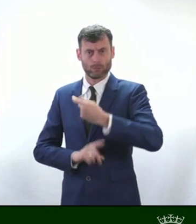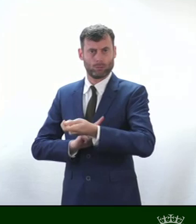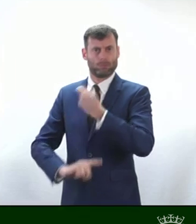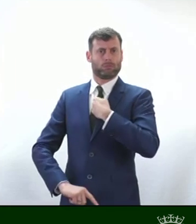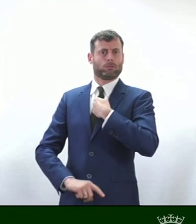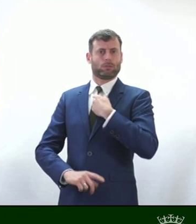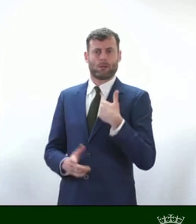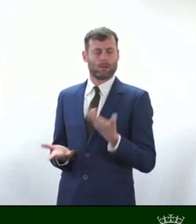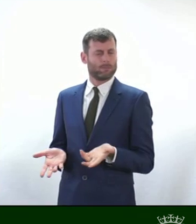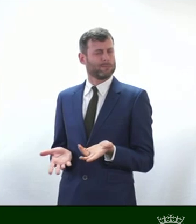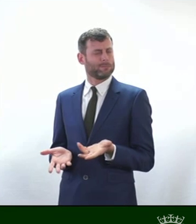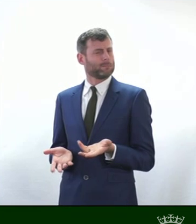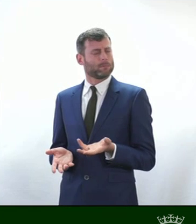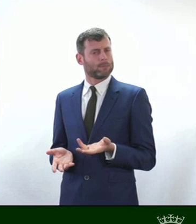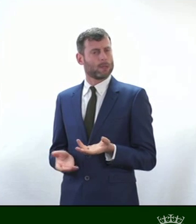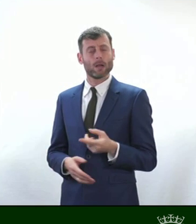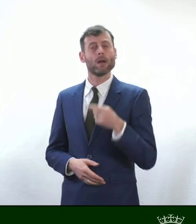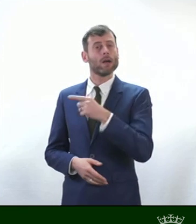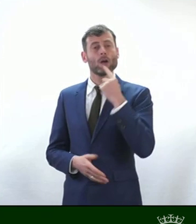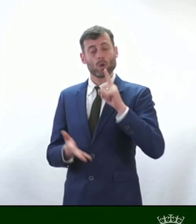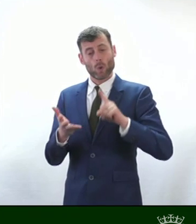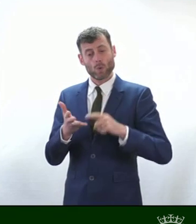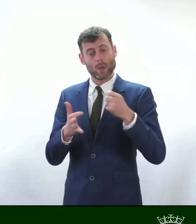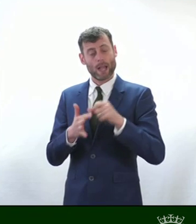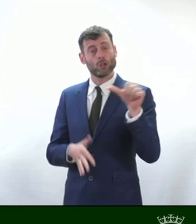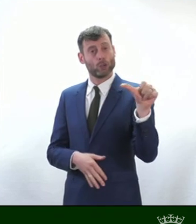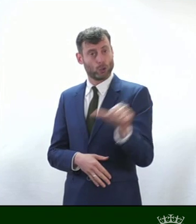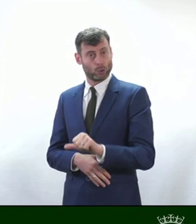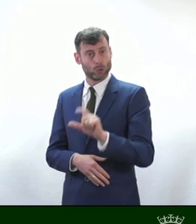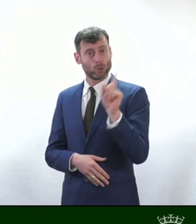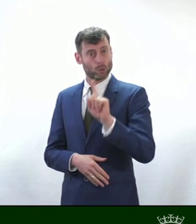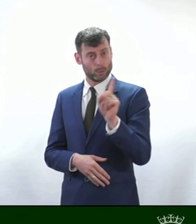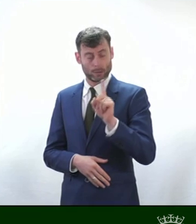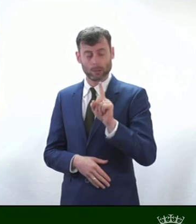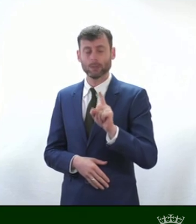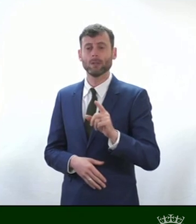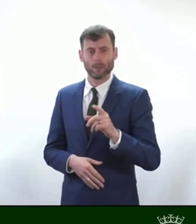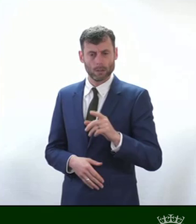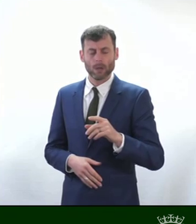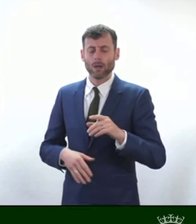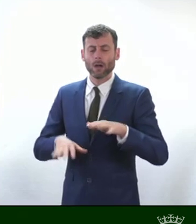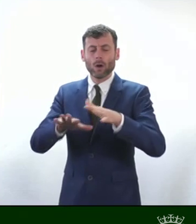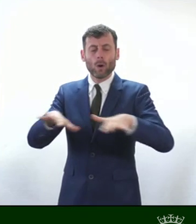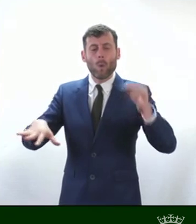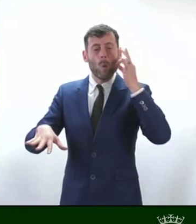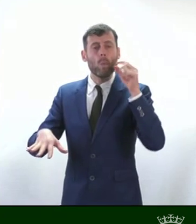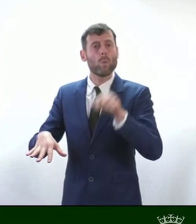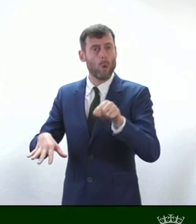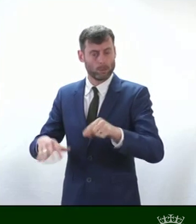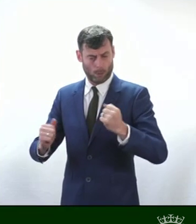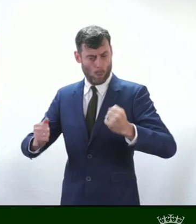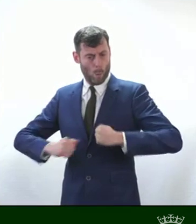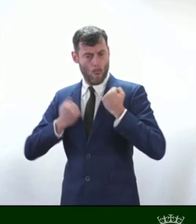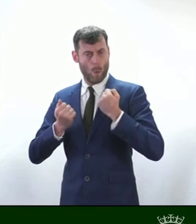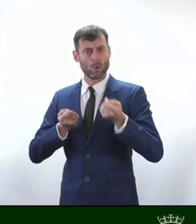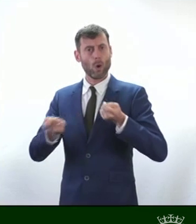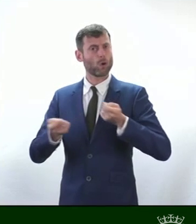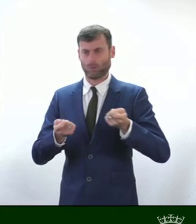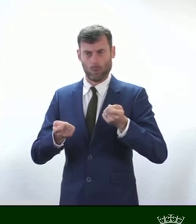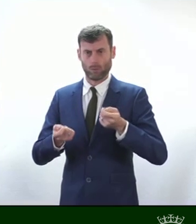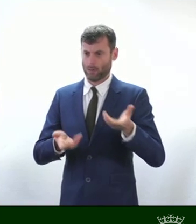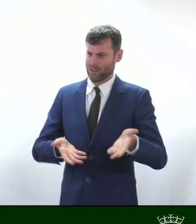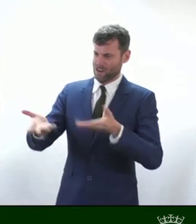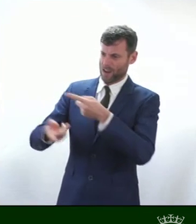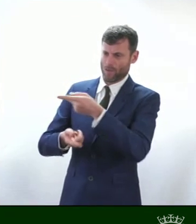Secondly, they are saying that the UK should be the only country in the world not to have sovereign control over its fishing waters.